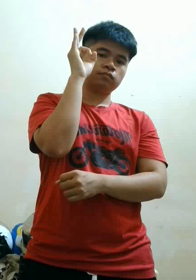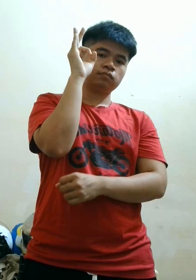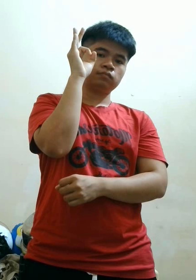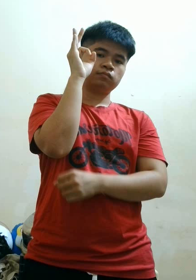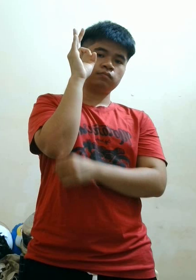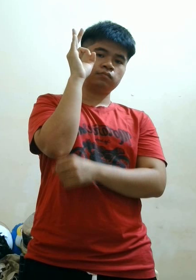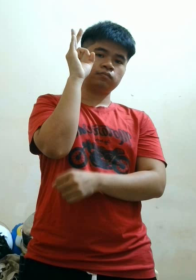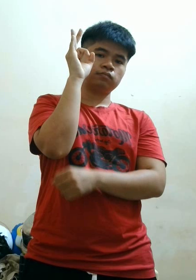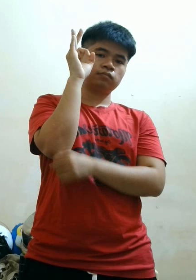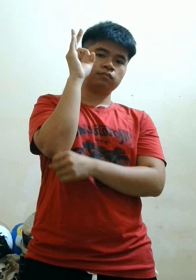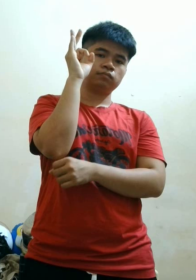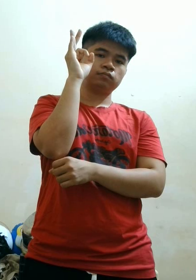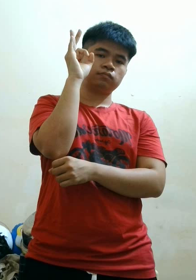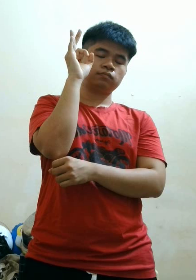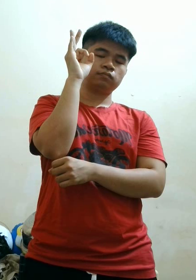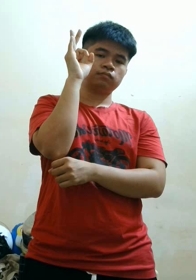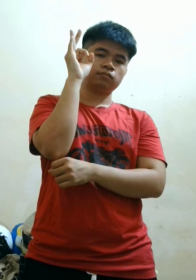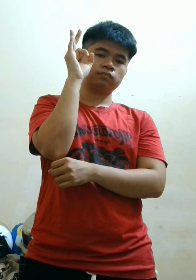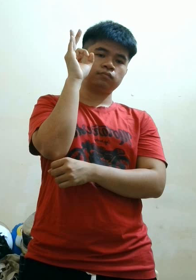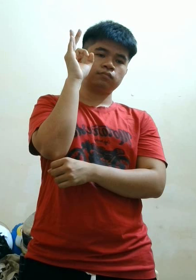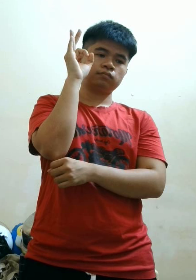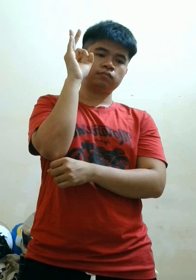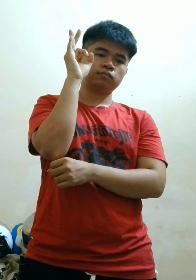buoi trua